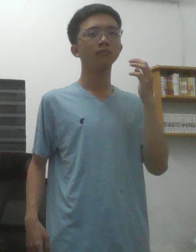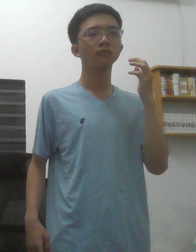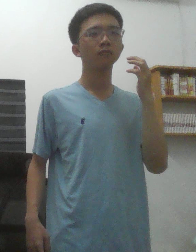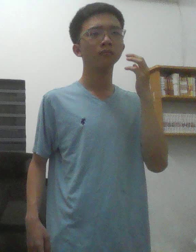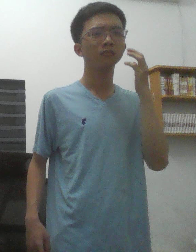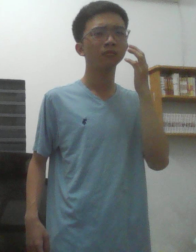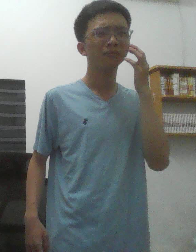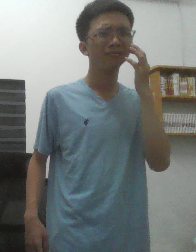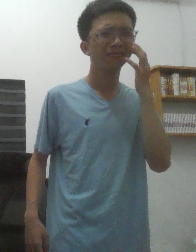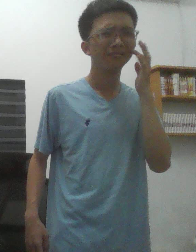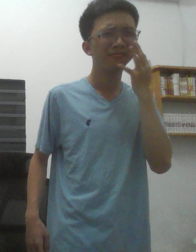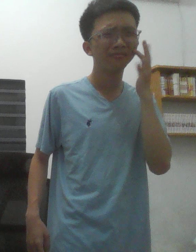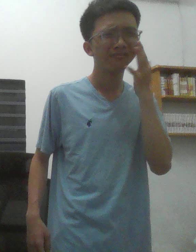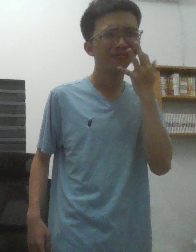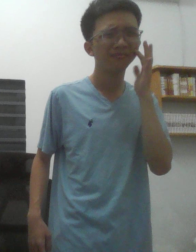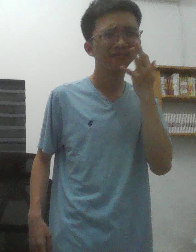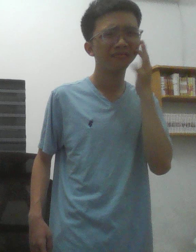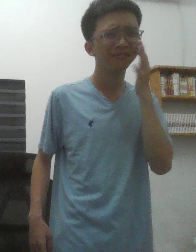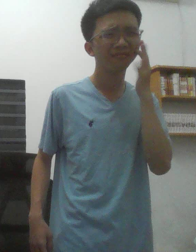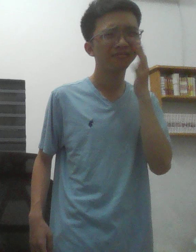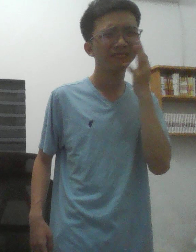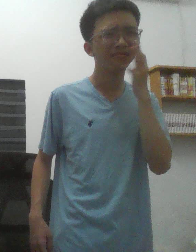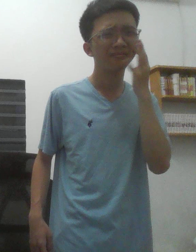kinh tom